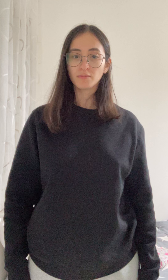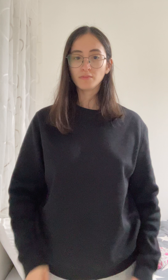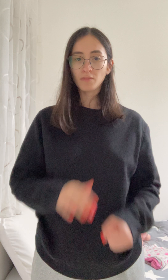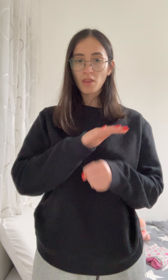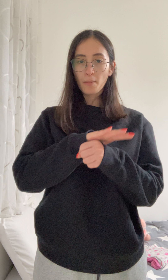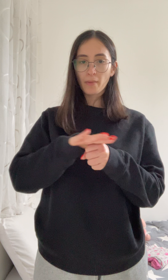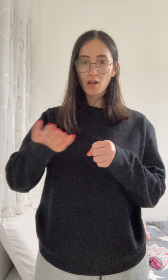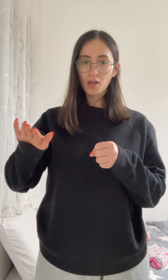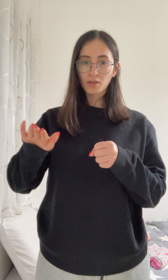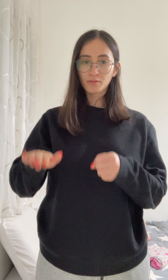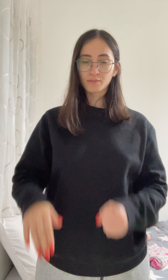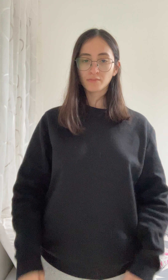מלא